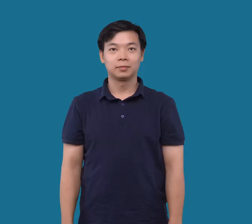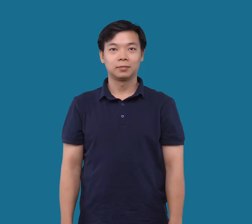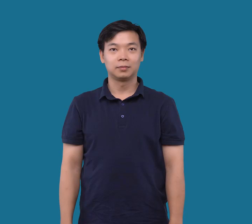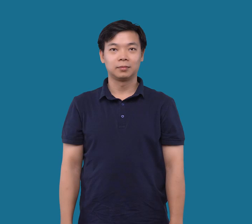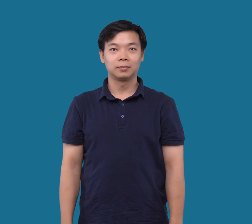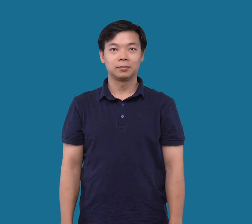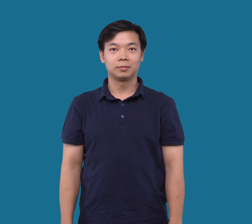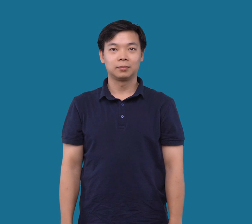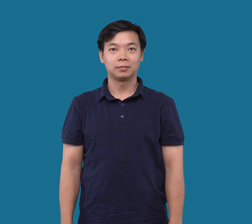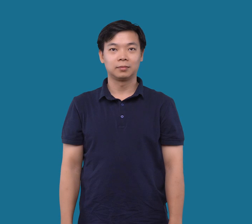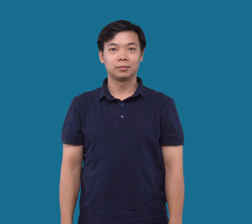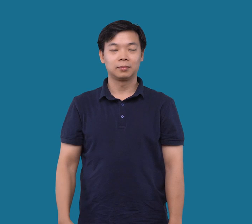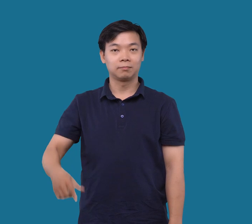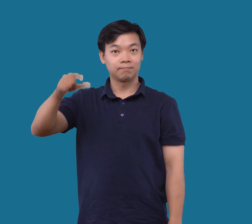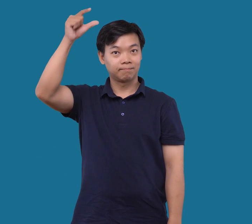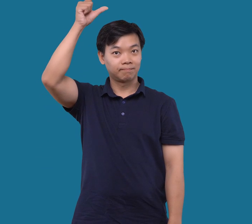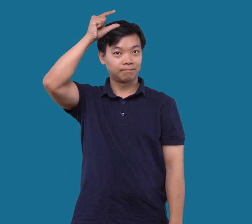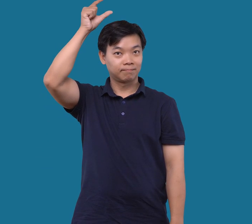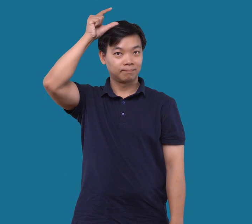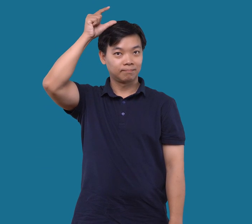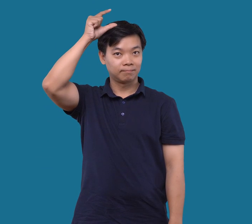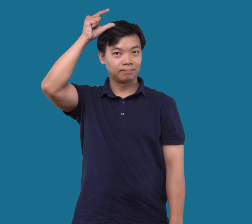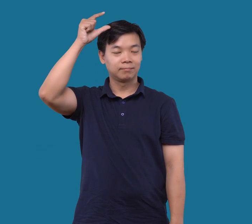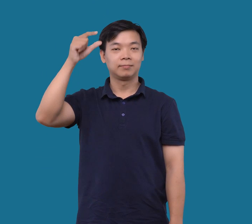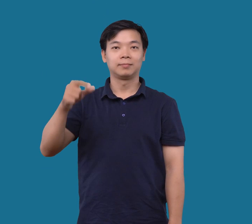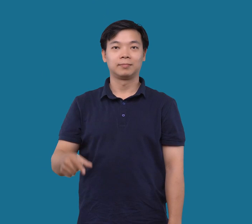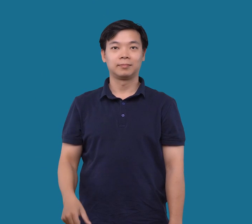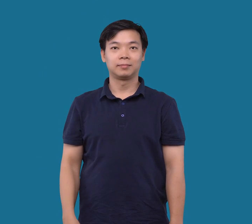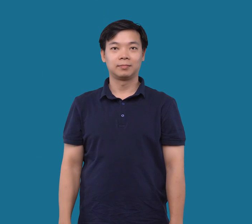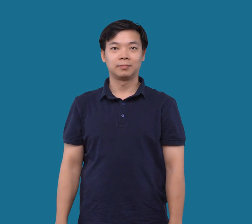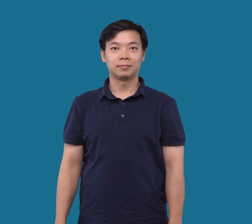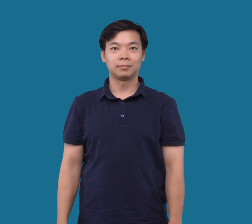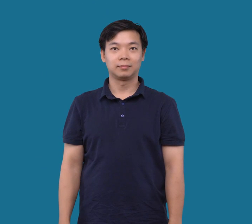Hoàng tử